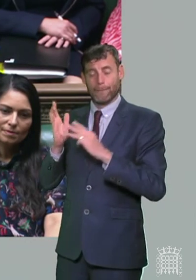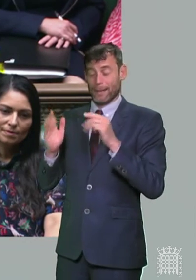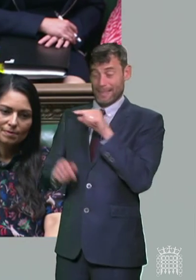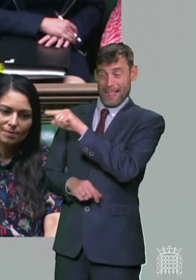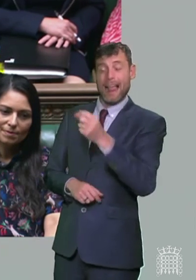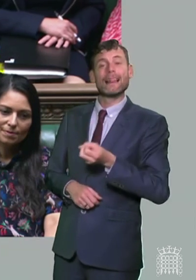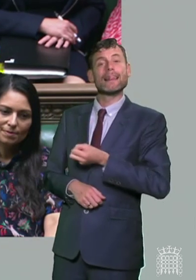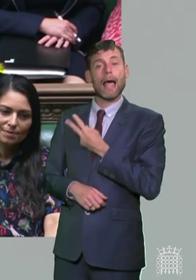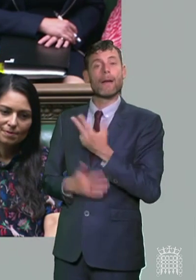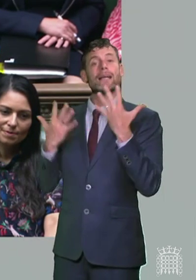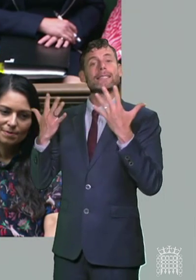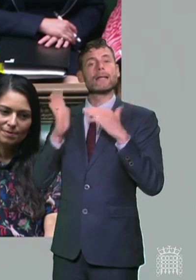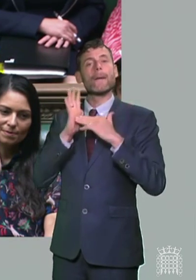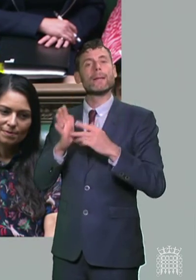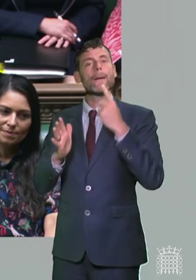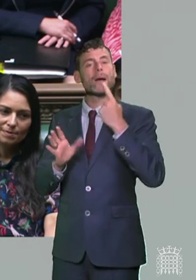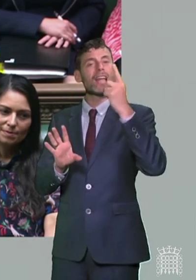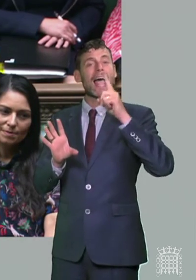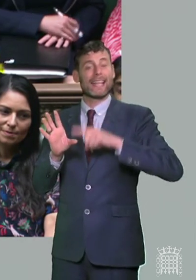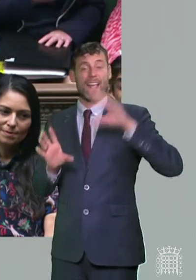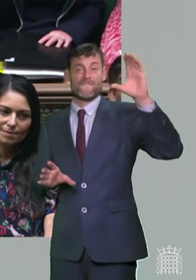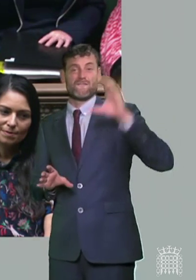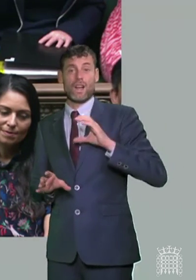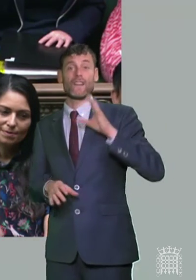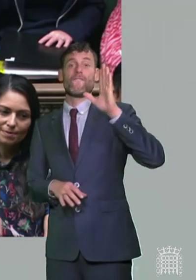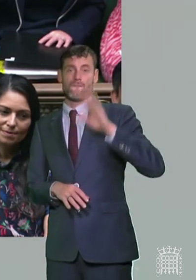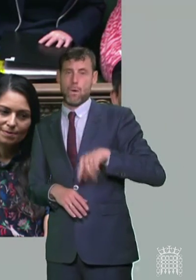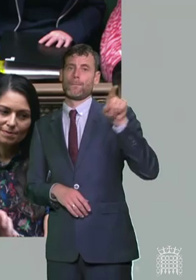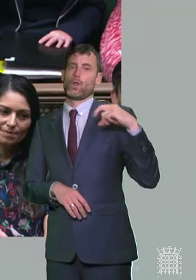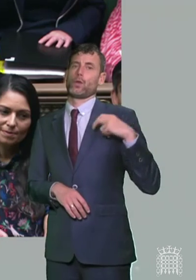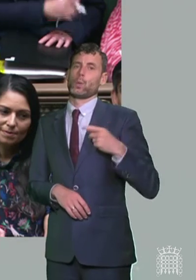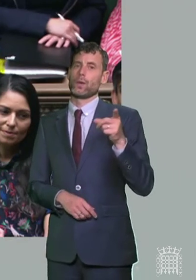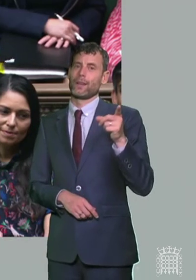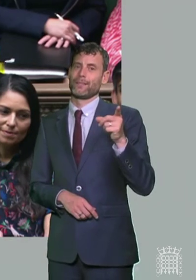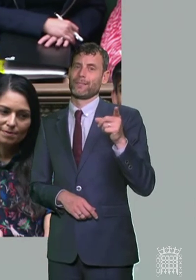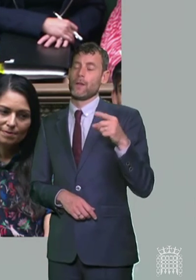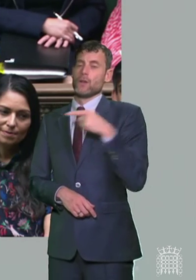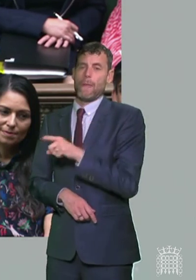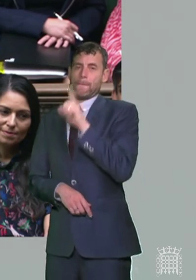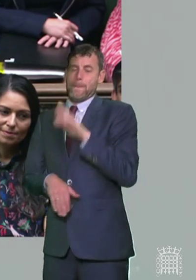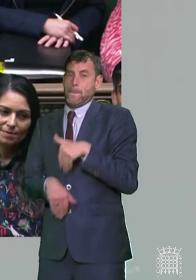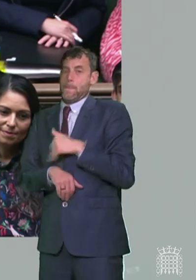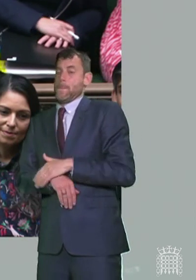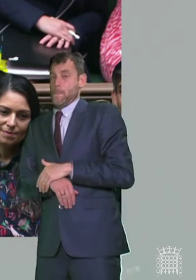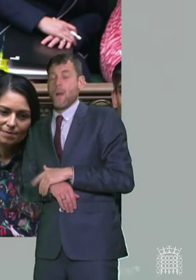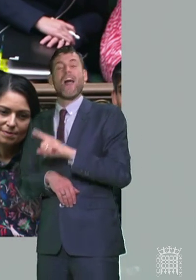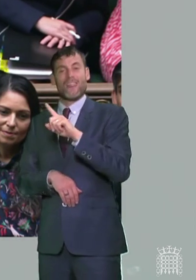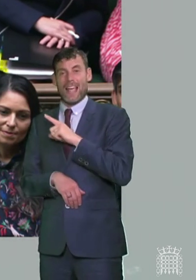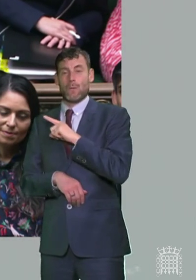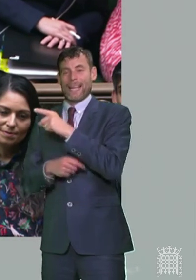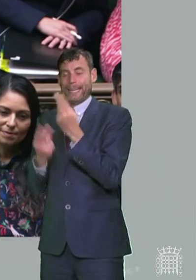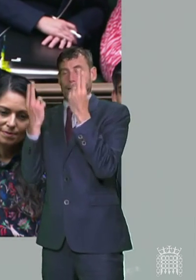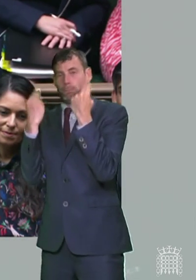That is the fee that he is receiving for the case he is failing to make.